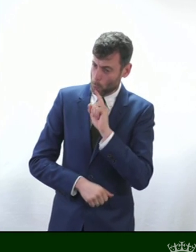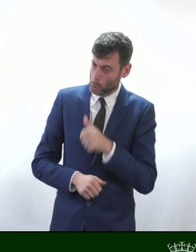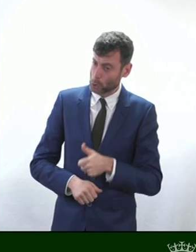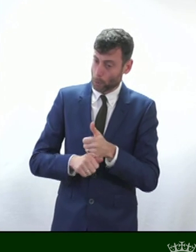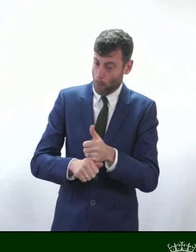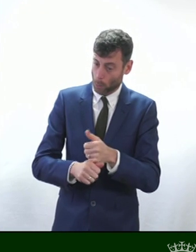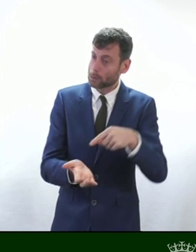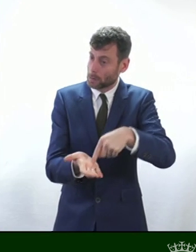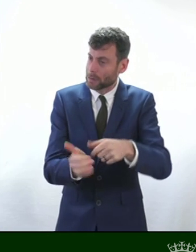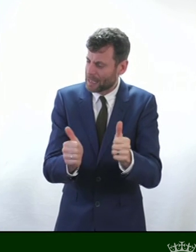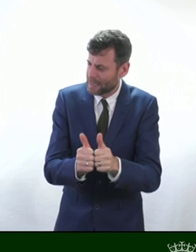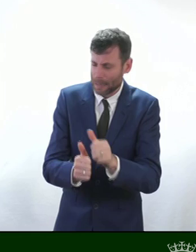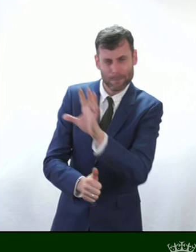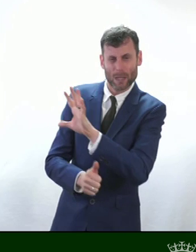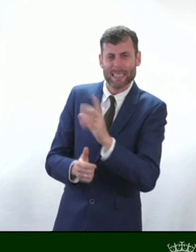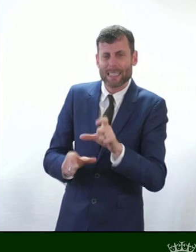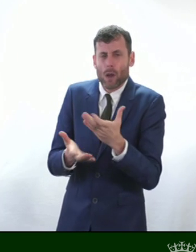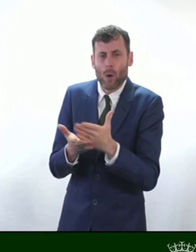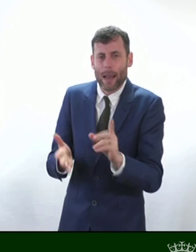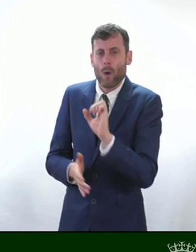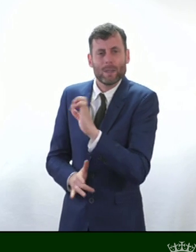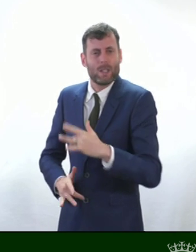Hopefully, the final question will be a little shorter.